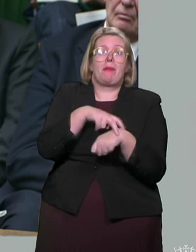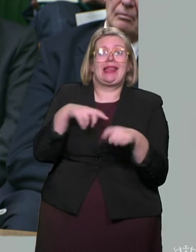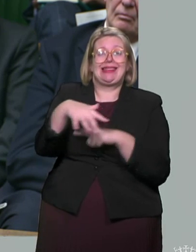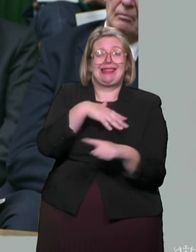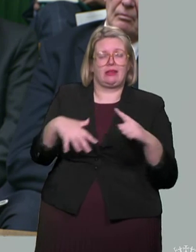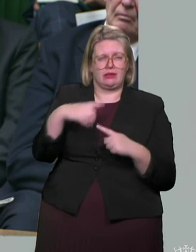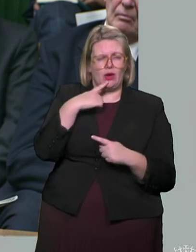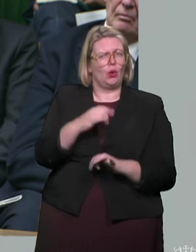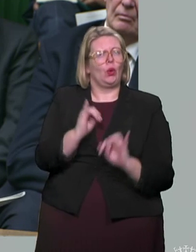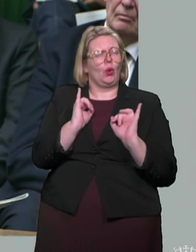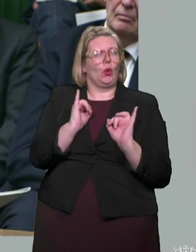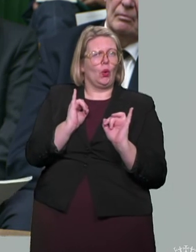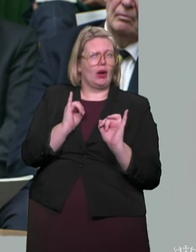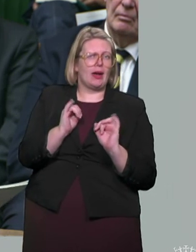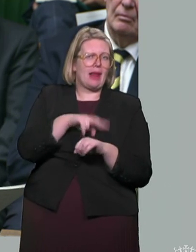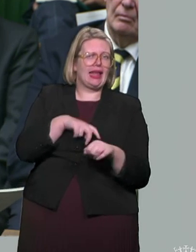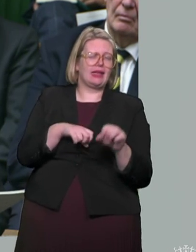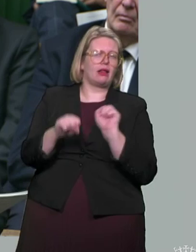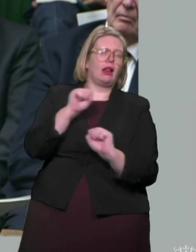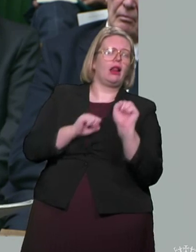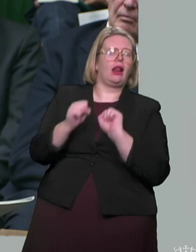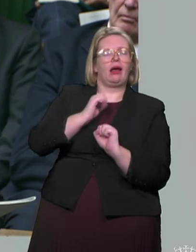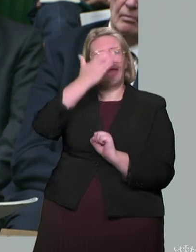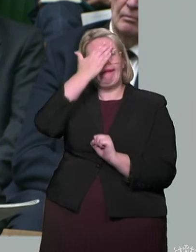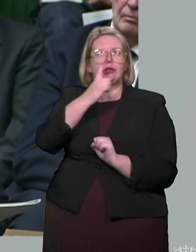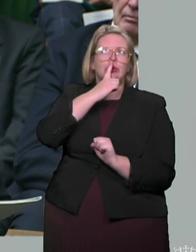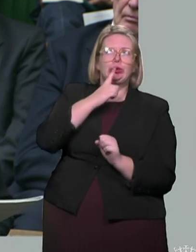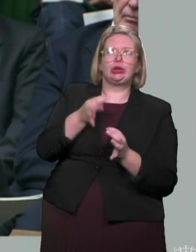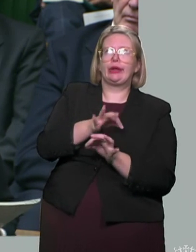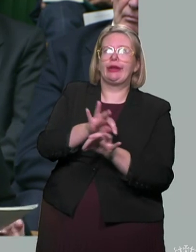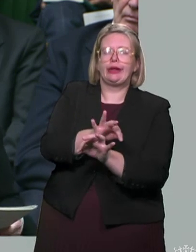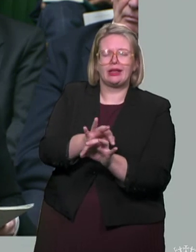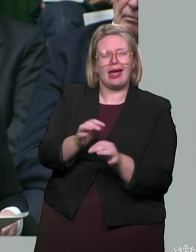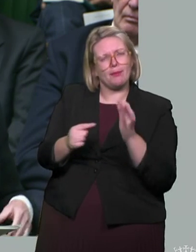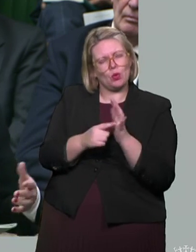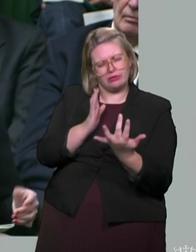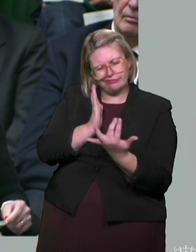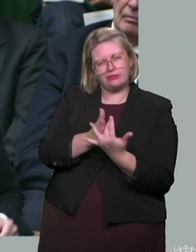After the horrific murder of Sarah Everard, it is crucial that we tackle the cover-up culture.